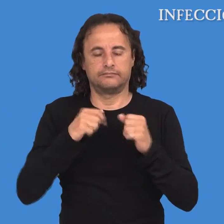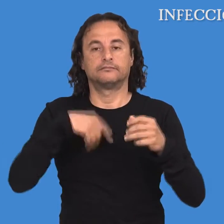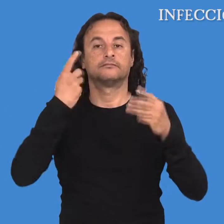despues